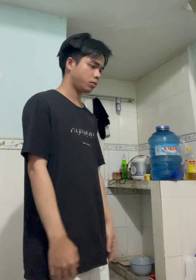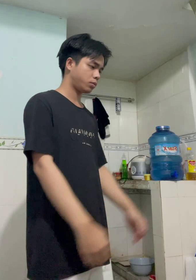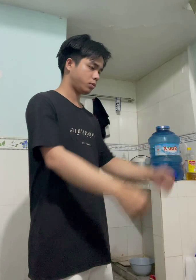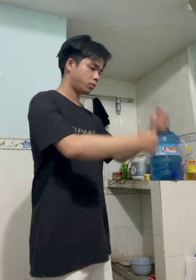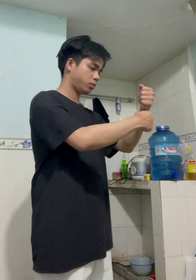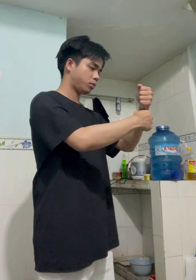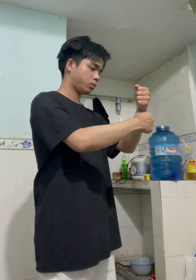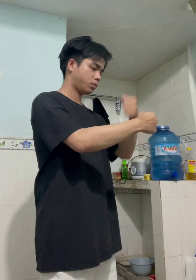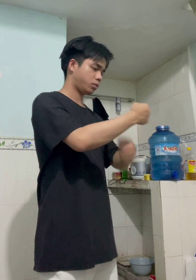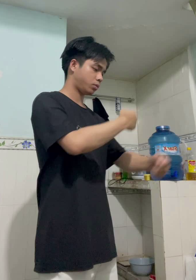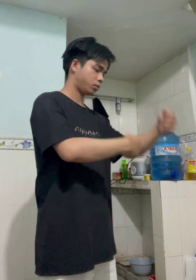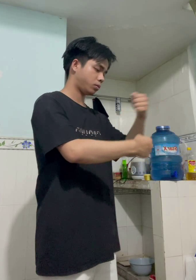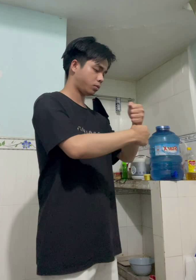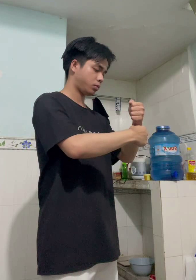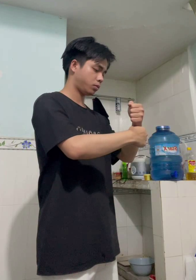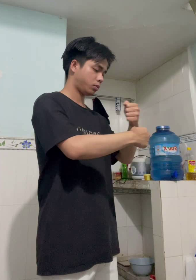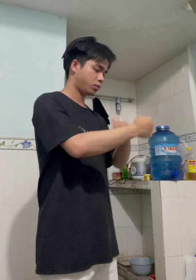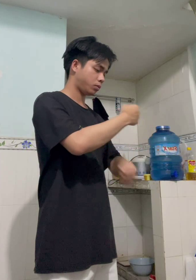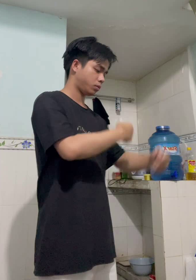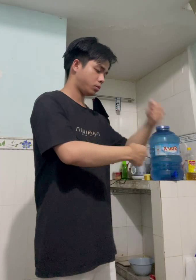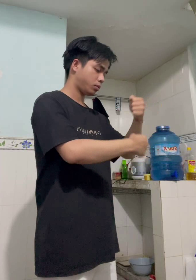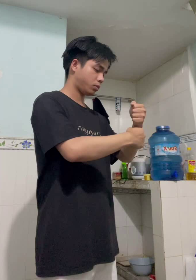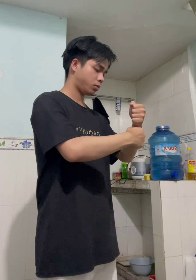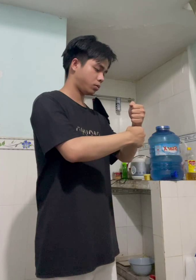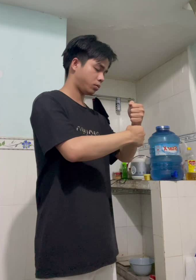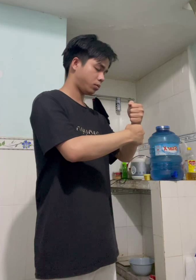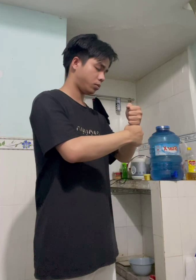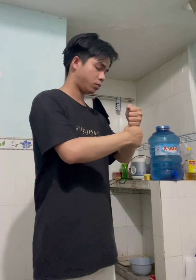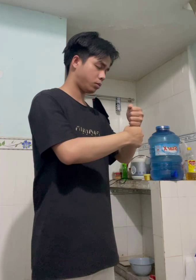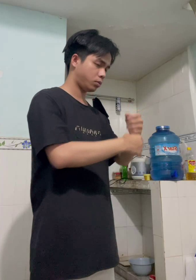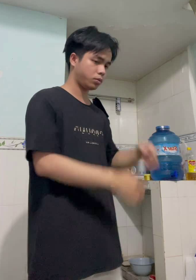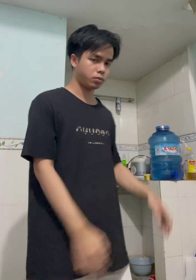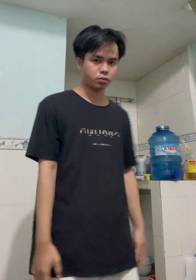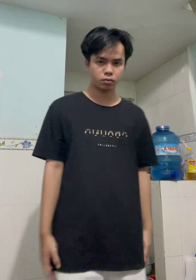quanh nam